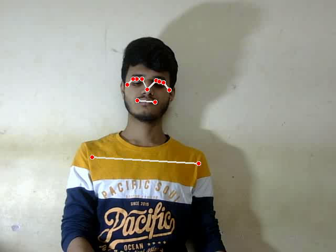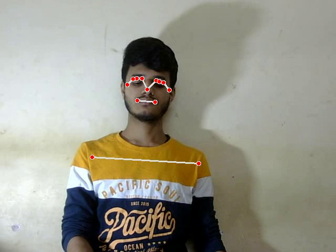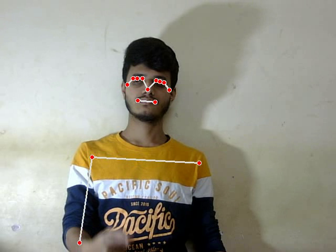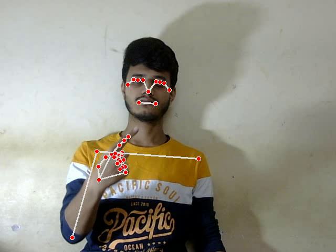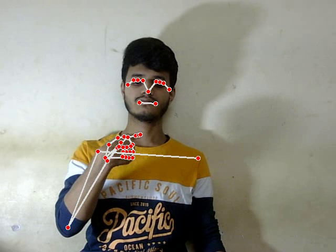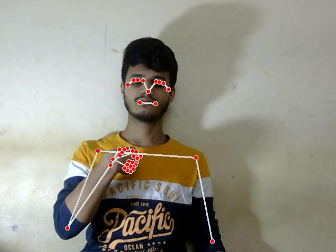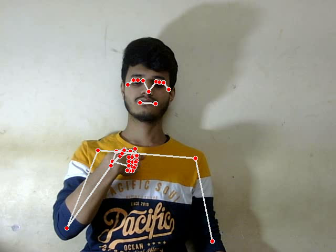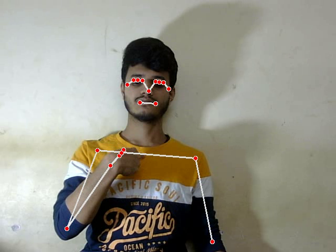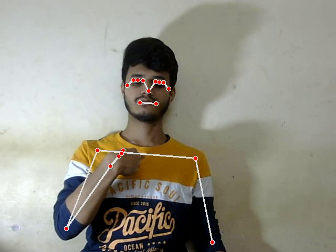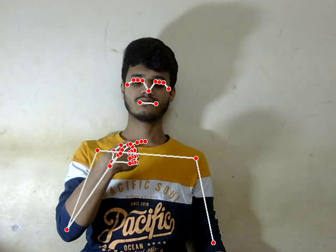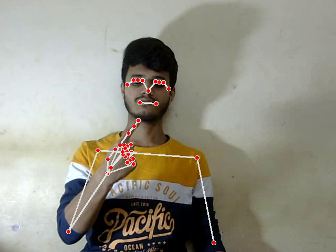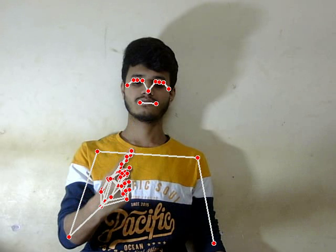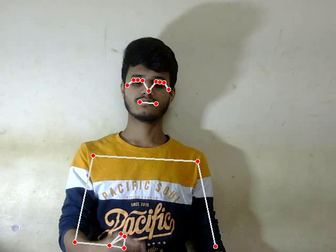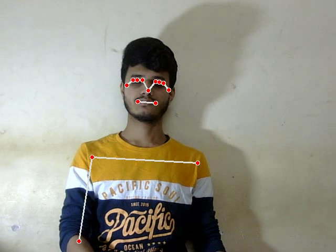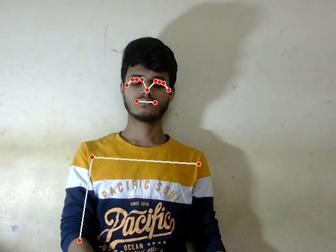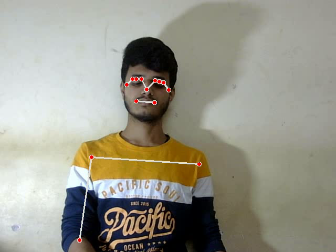I